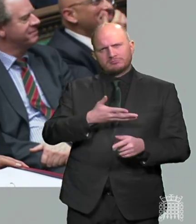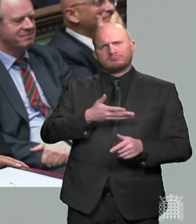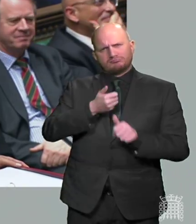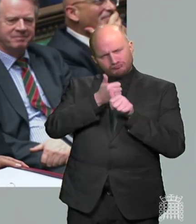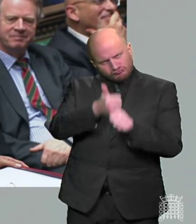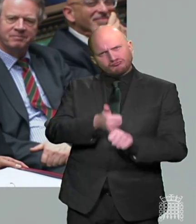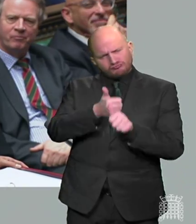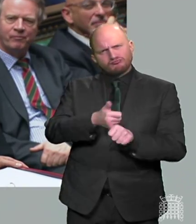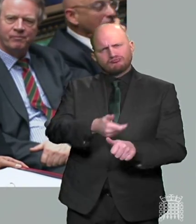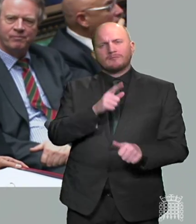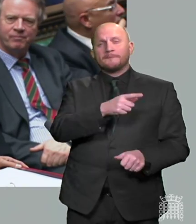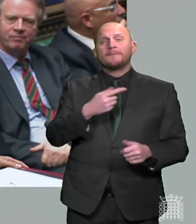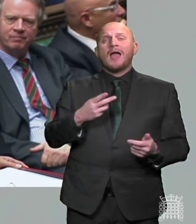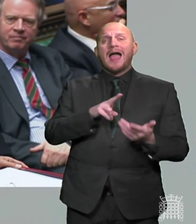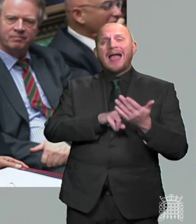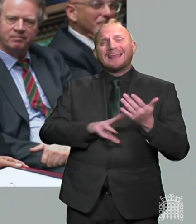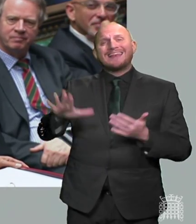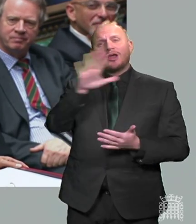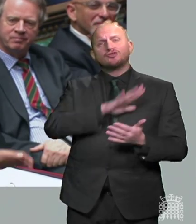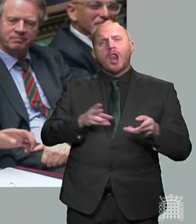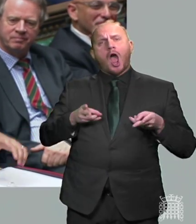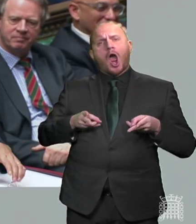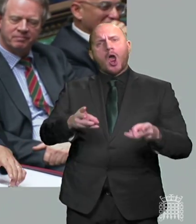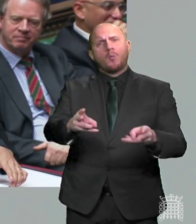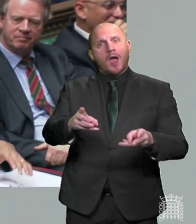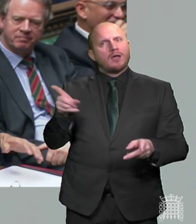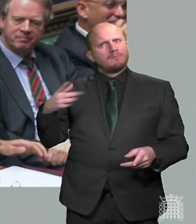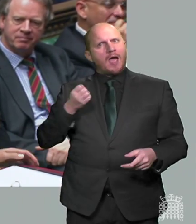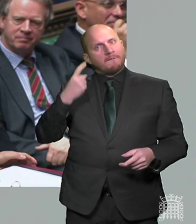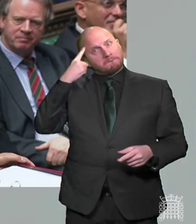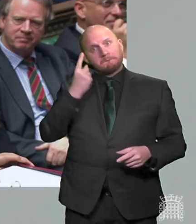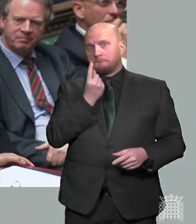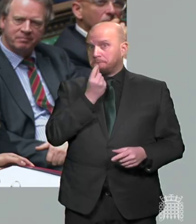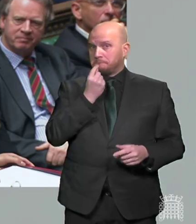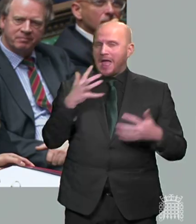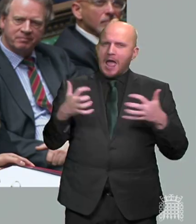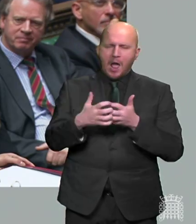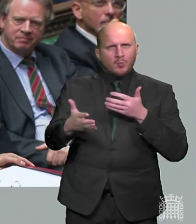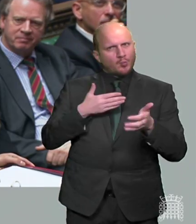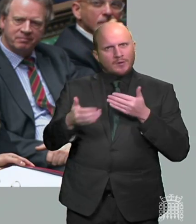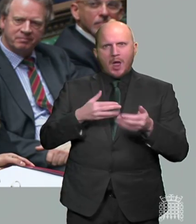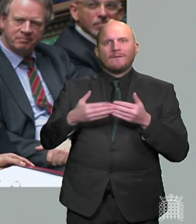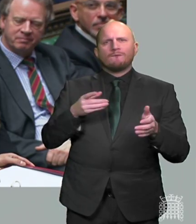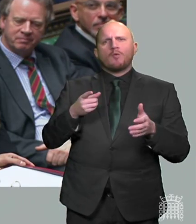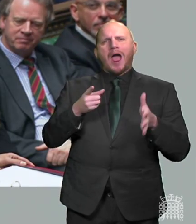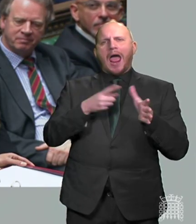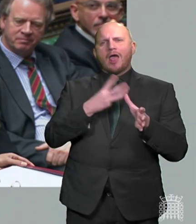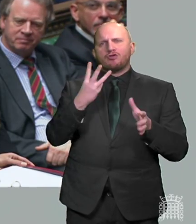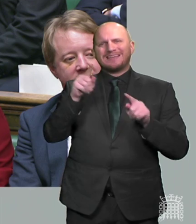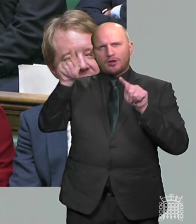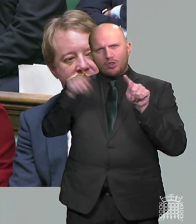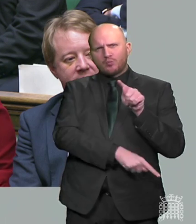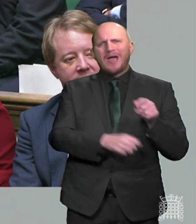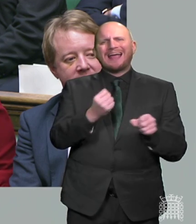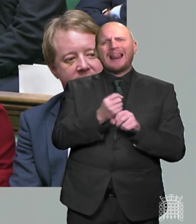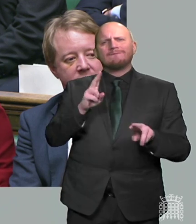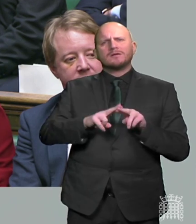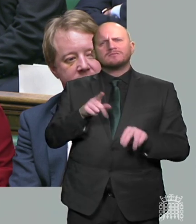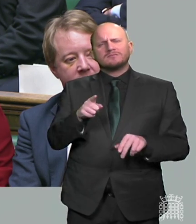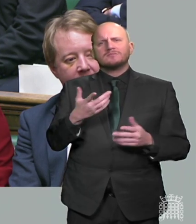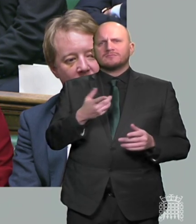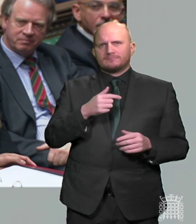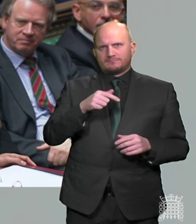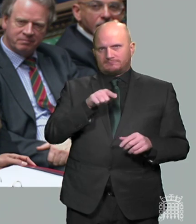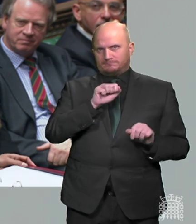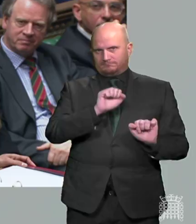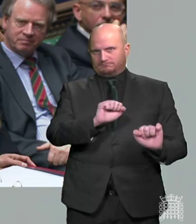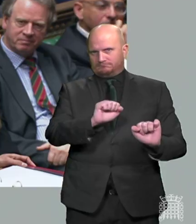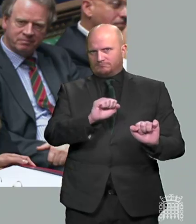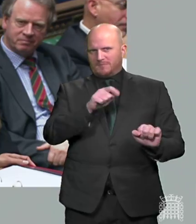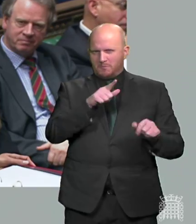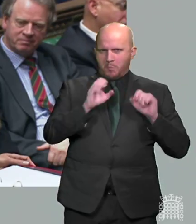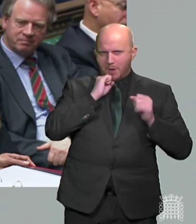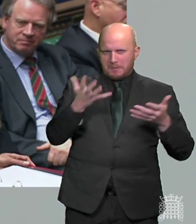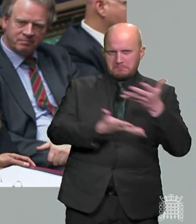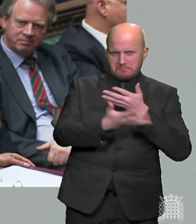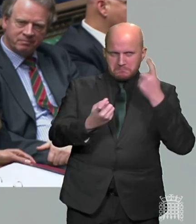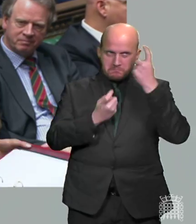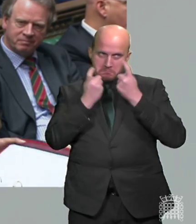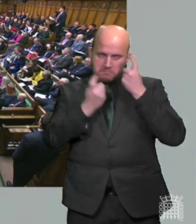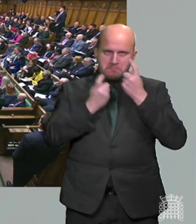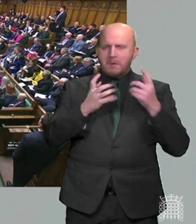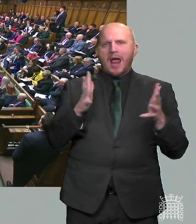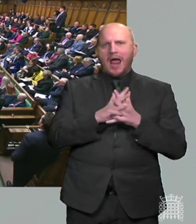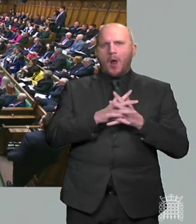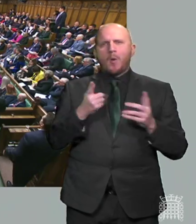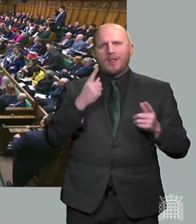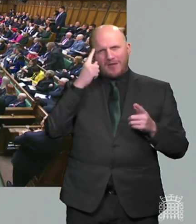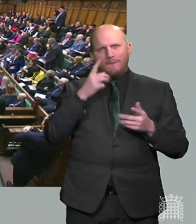I am told that National Highways is developing a range of different possibilities and solutions for the A3 through Guildford, and I know the Department for Transport will consider the case as it plans its future infrastructure investments.